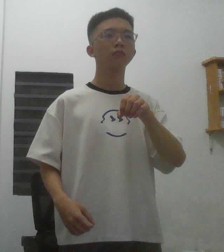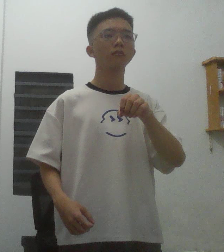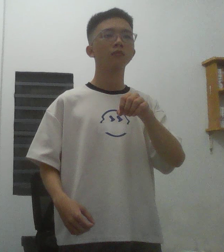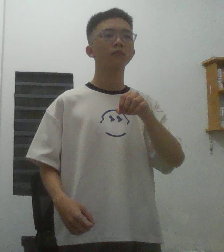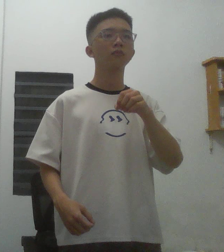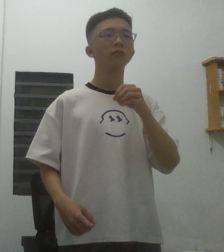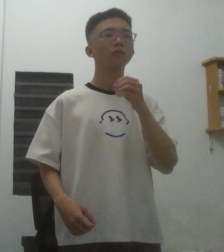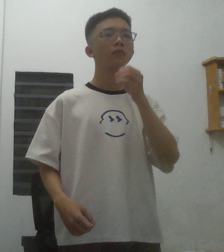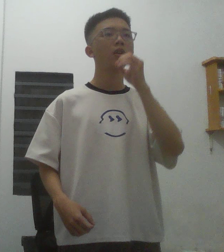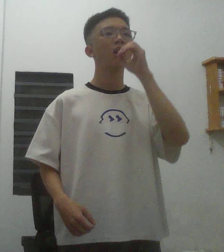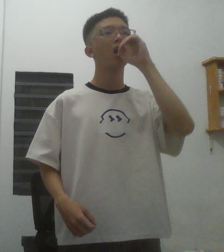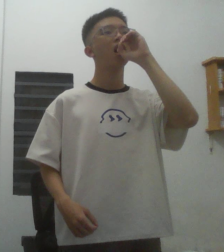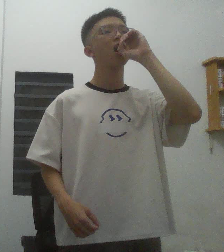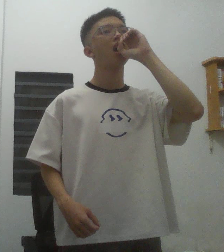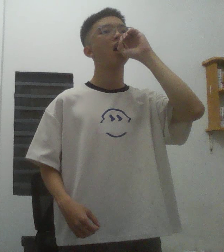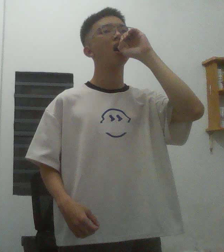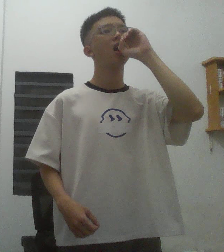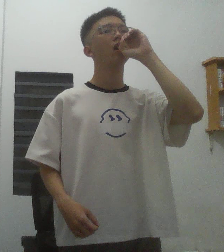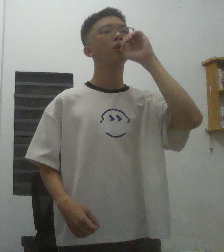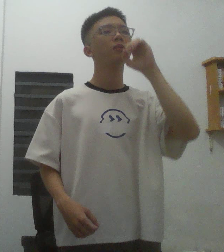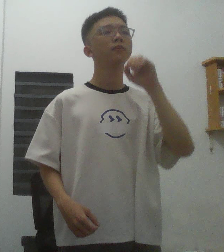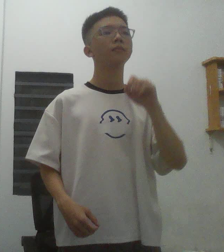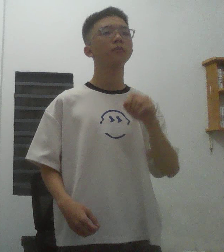uong